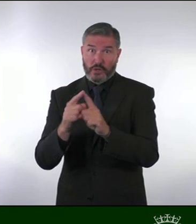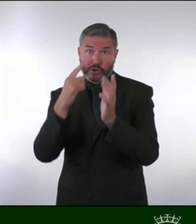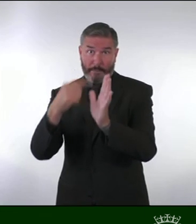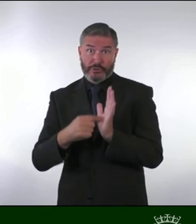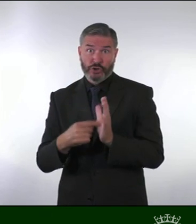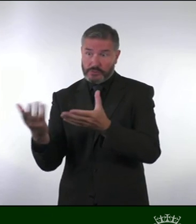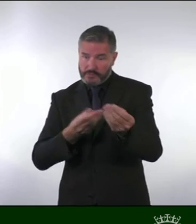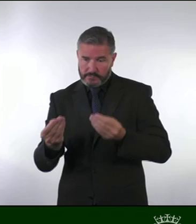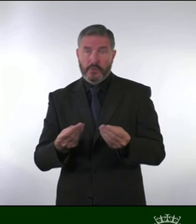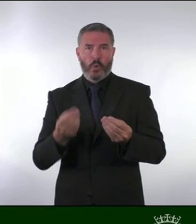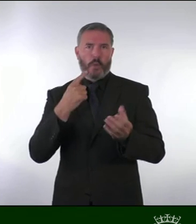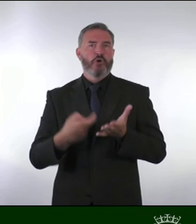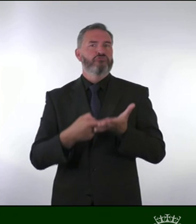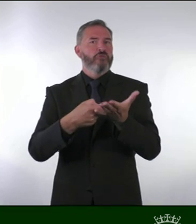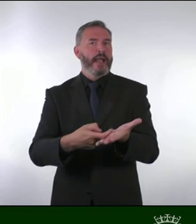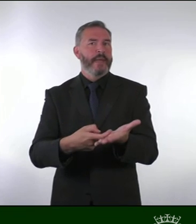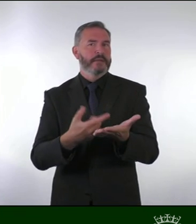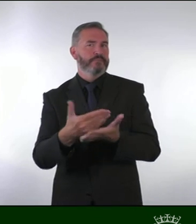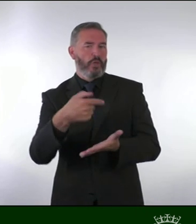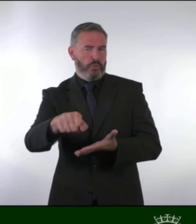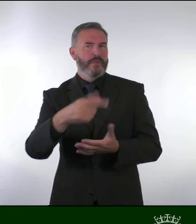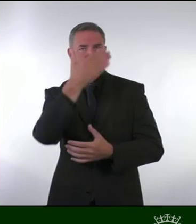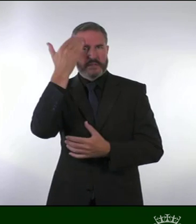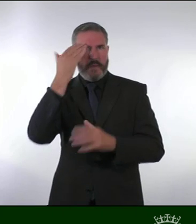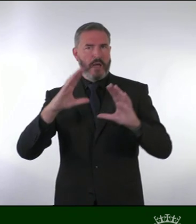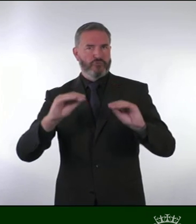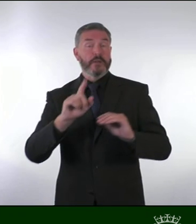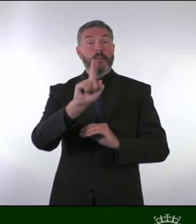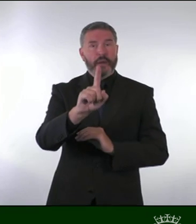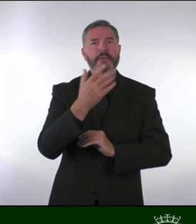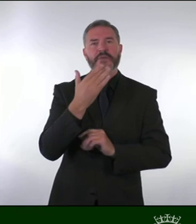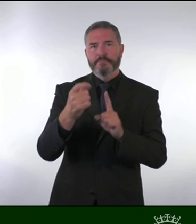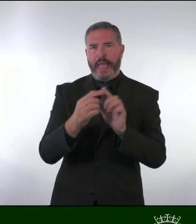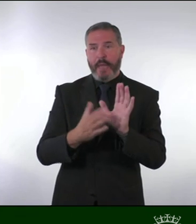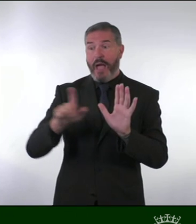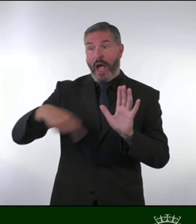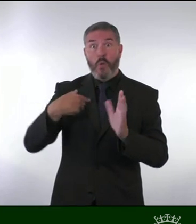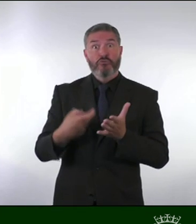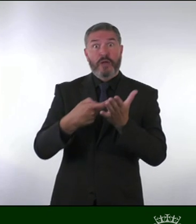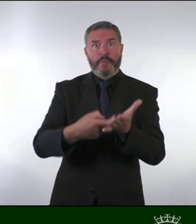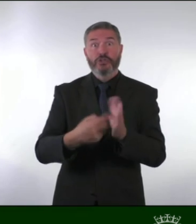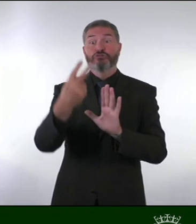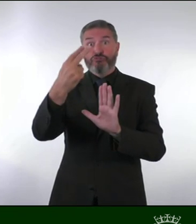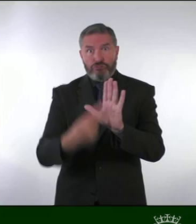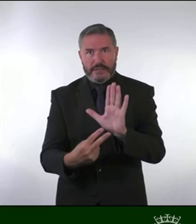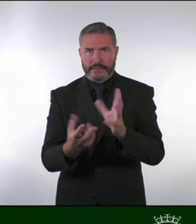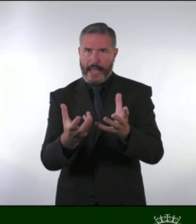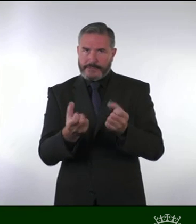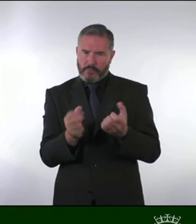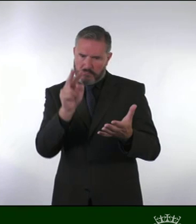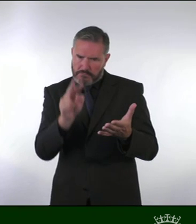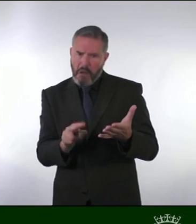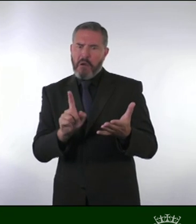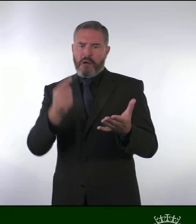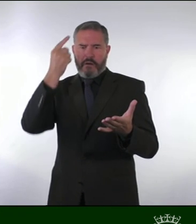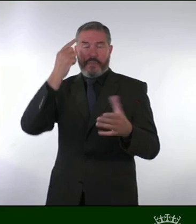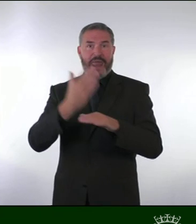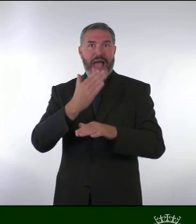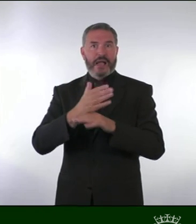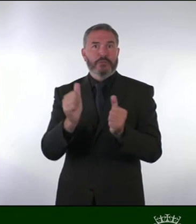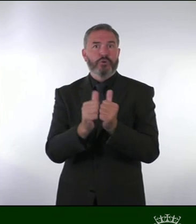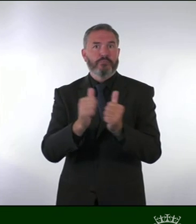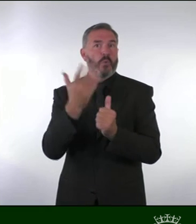of this pandemic before a second wave.